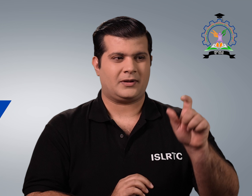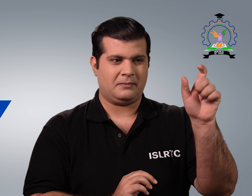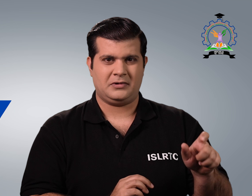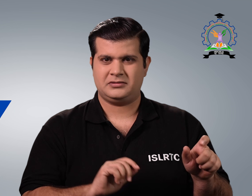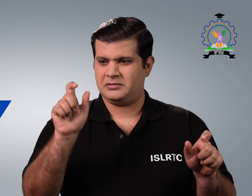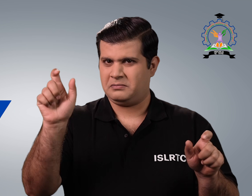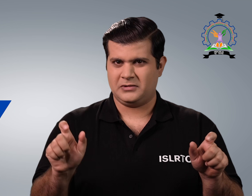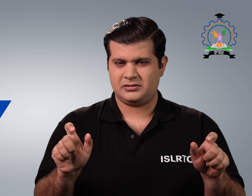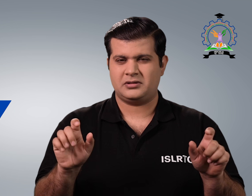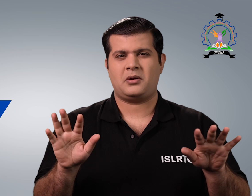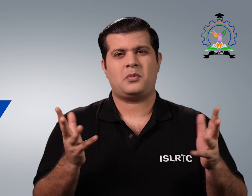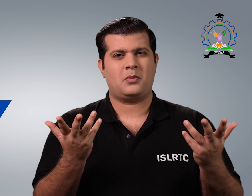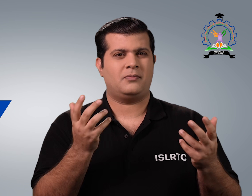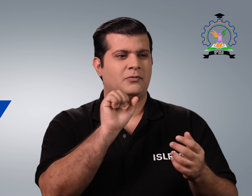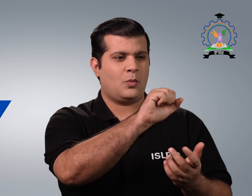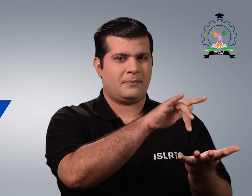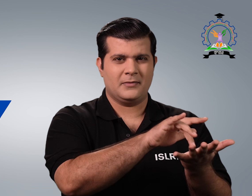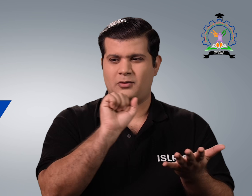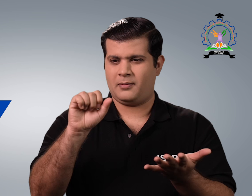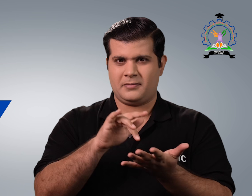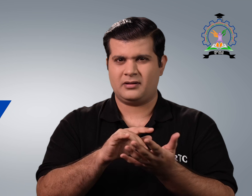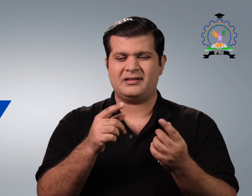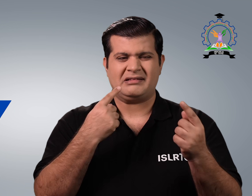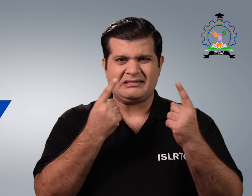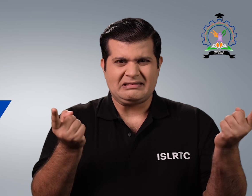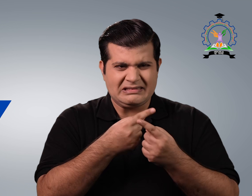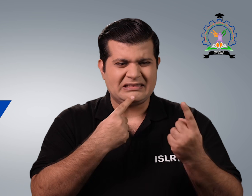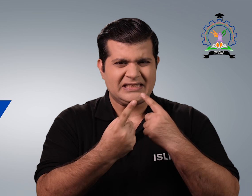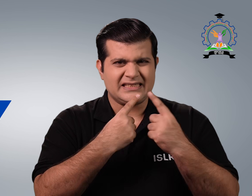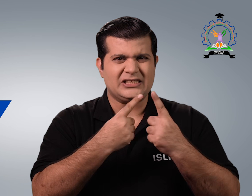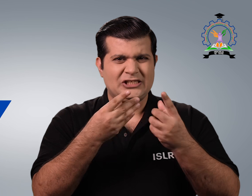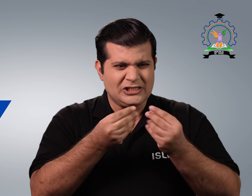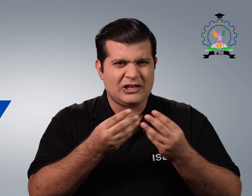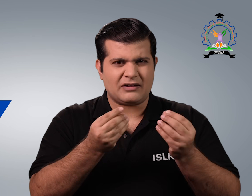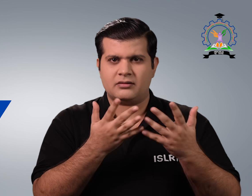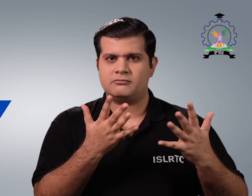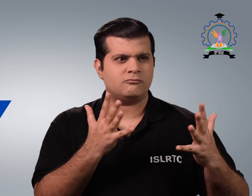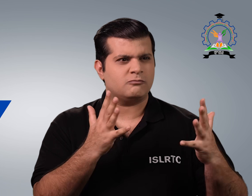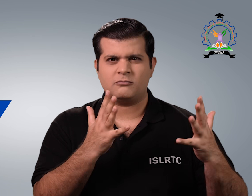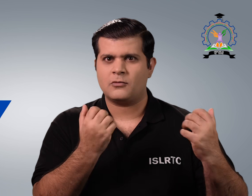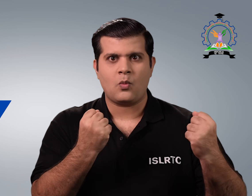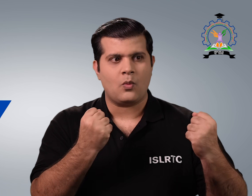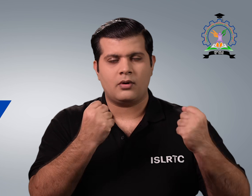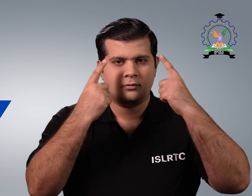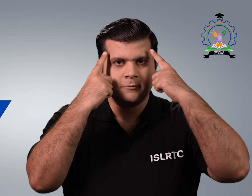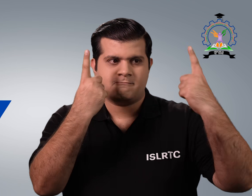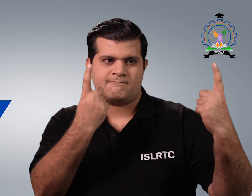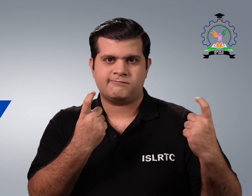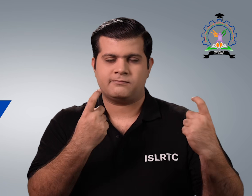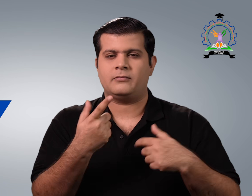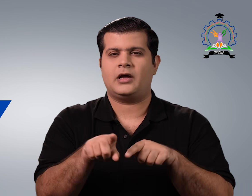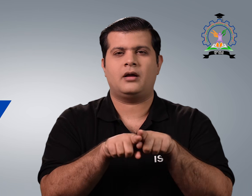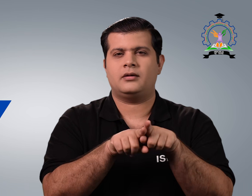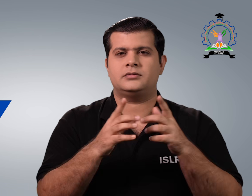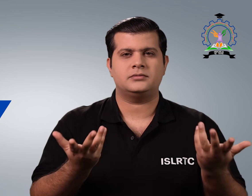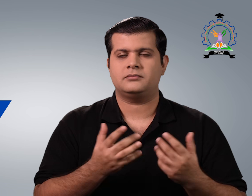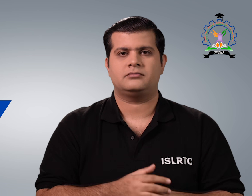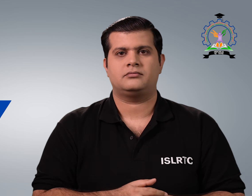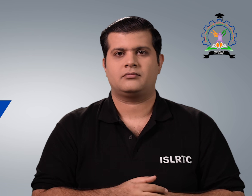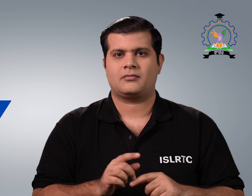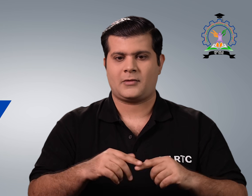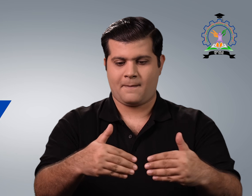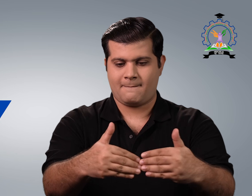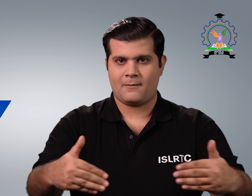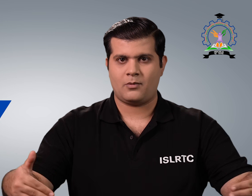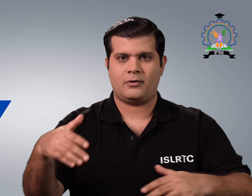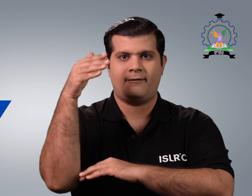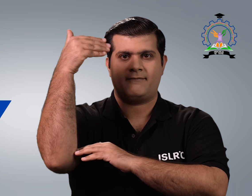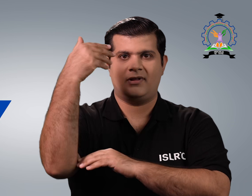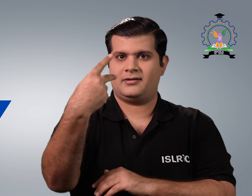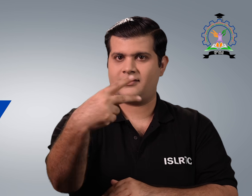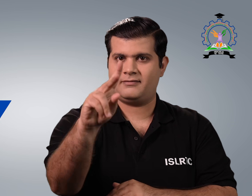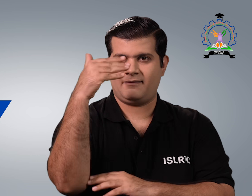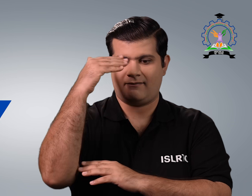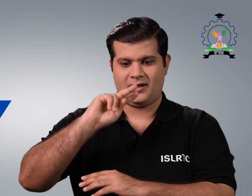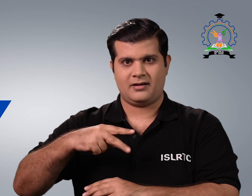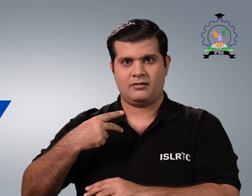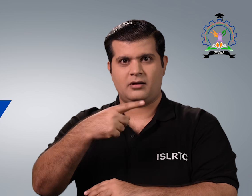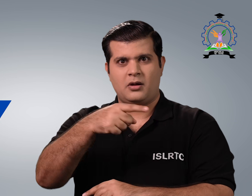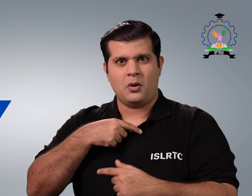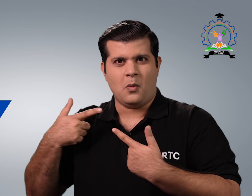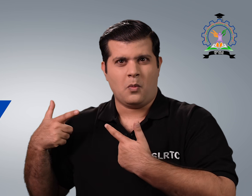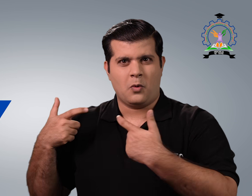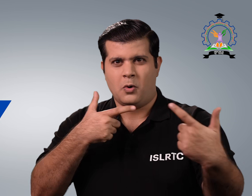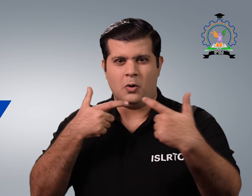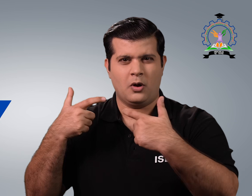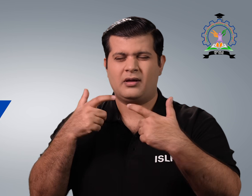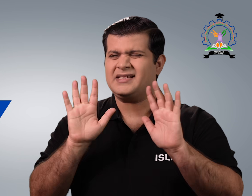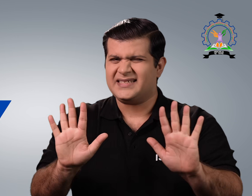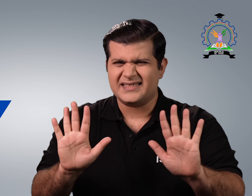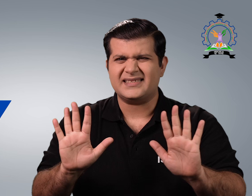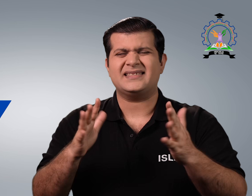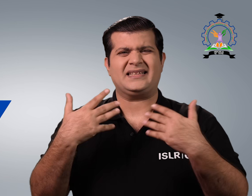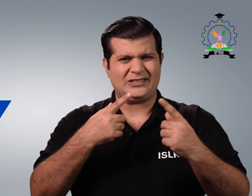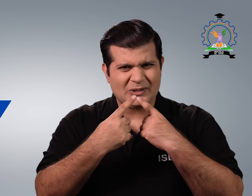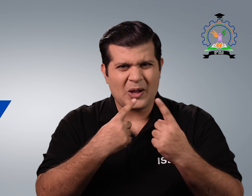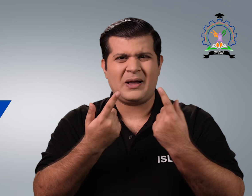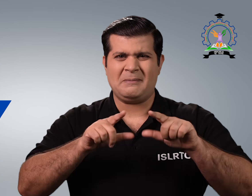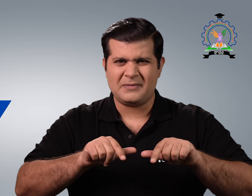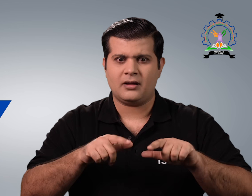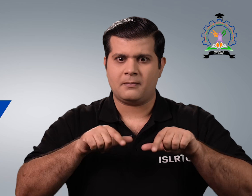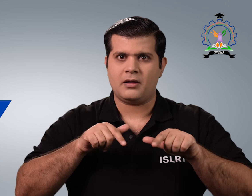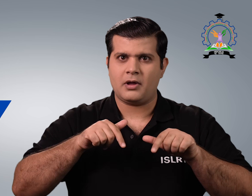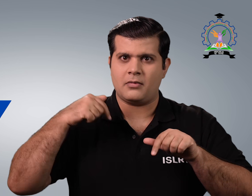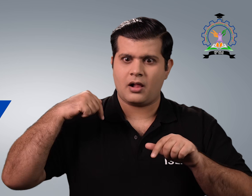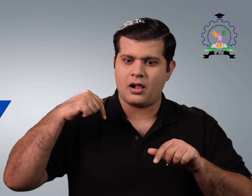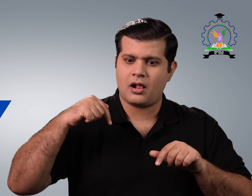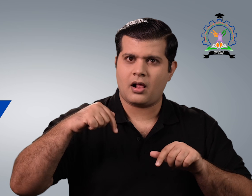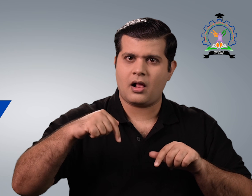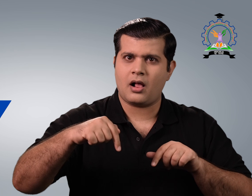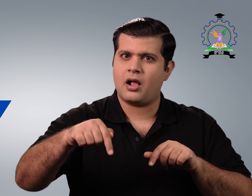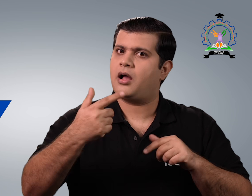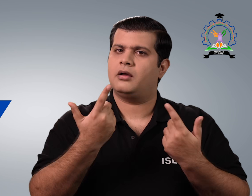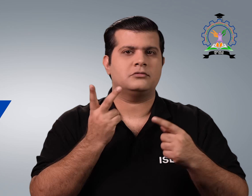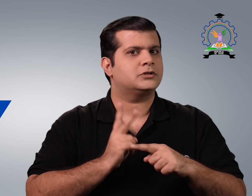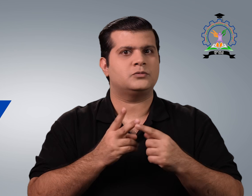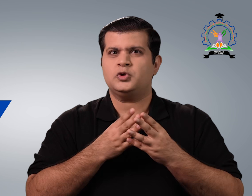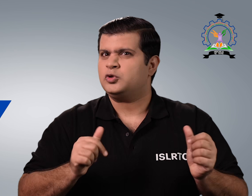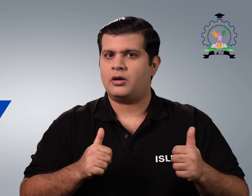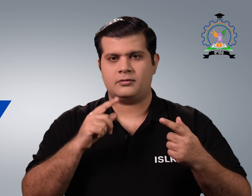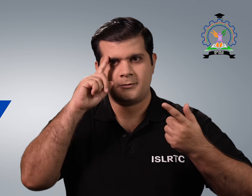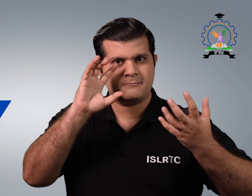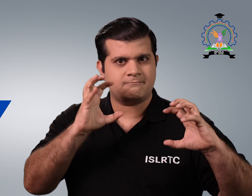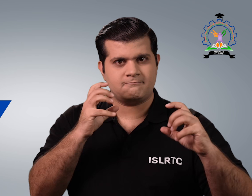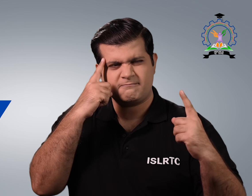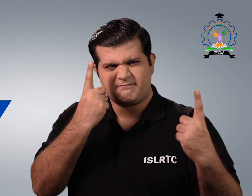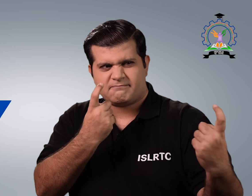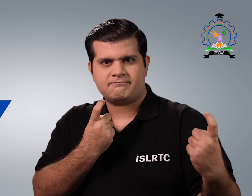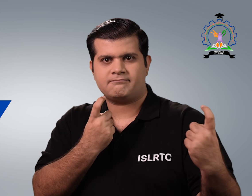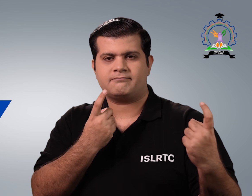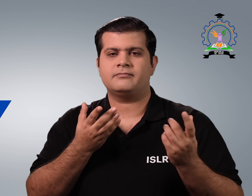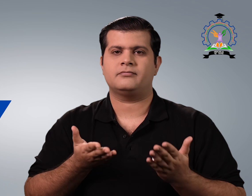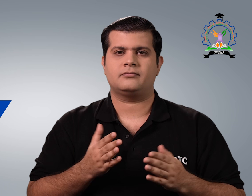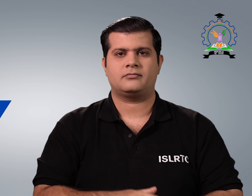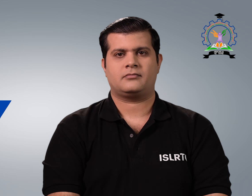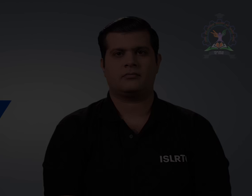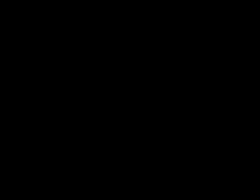Two people or a situation in which no progress can be made despite multiple talks. For example, two bordering countries at war reach a deadlock despite multiple rounds of negotiations.